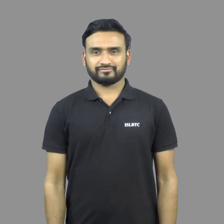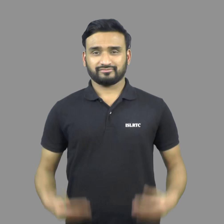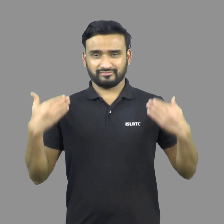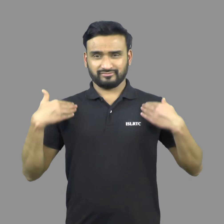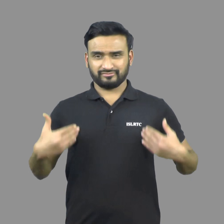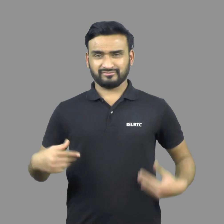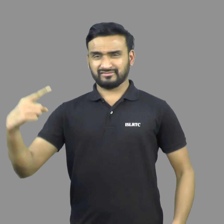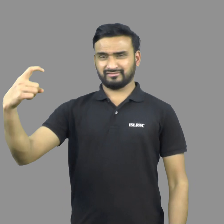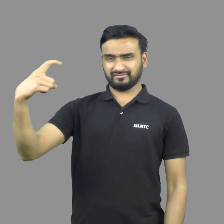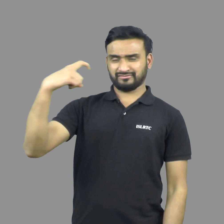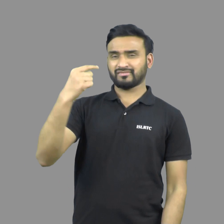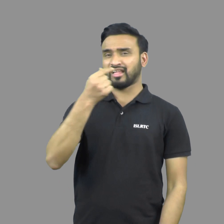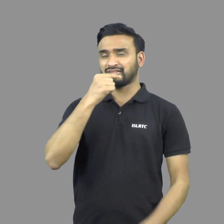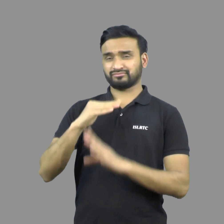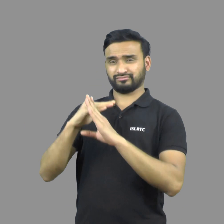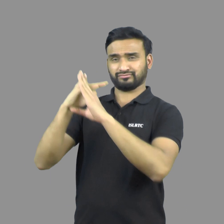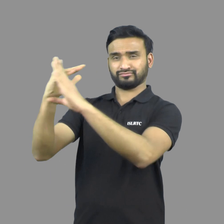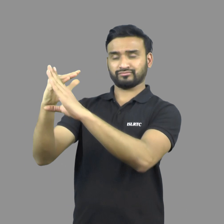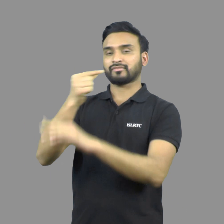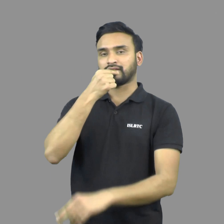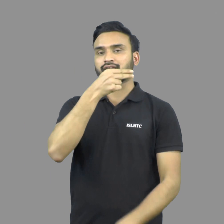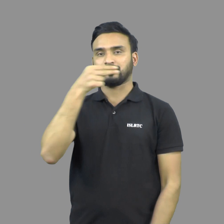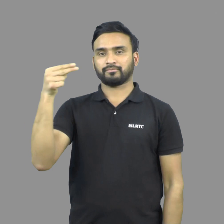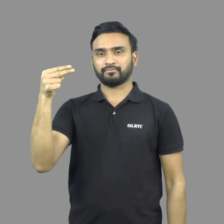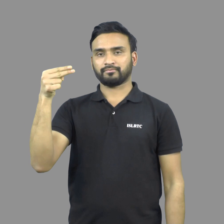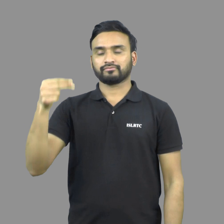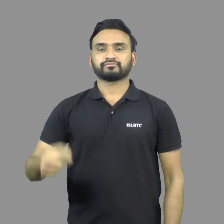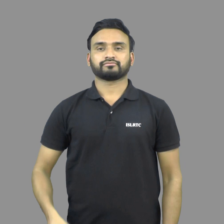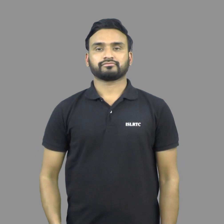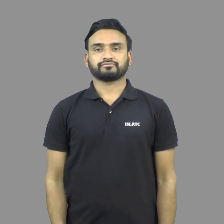Anitibiotic